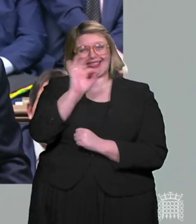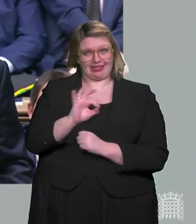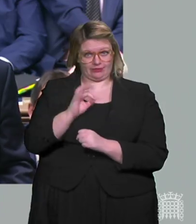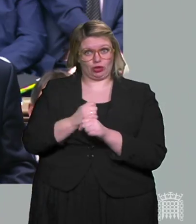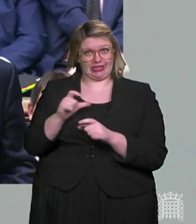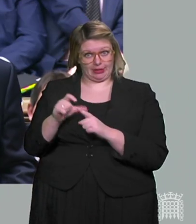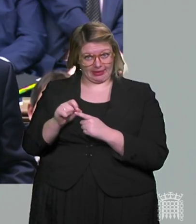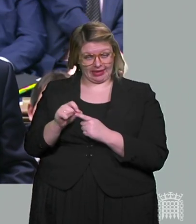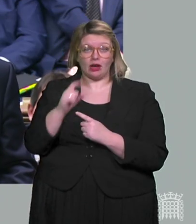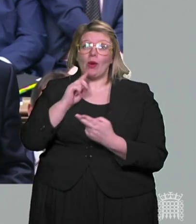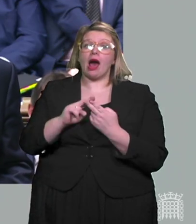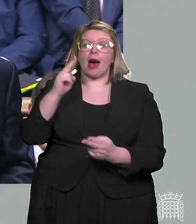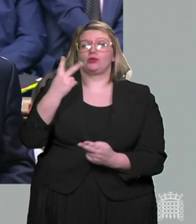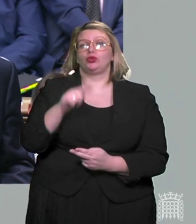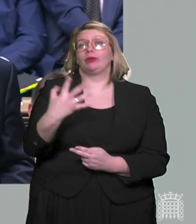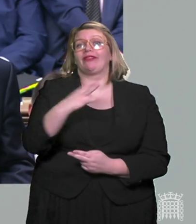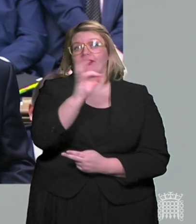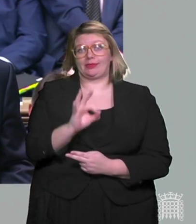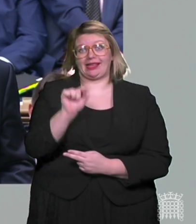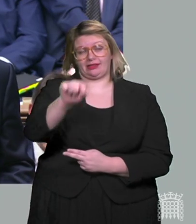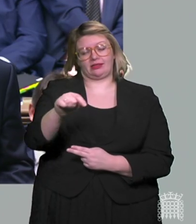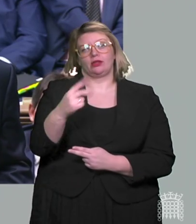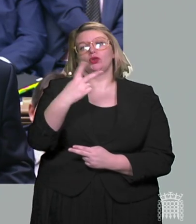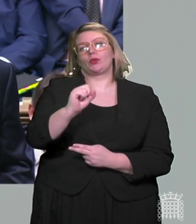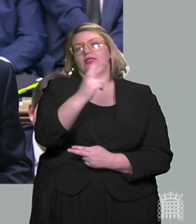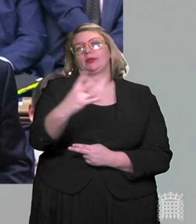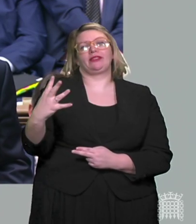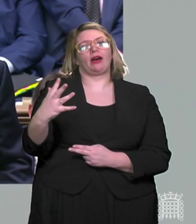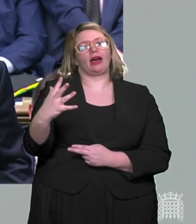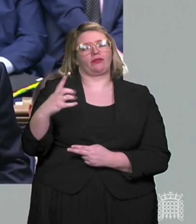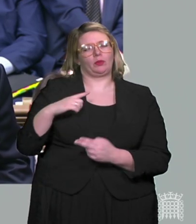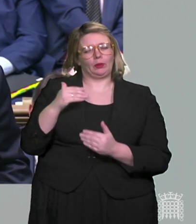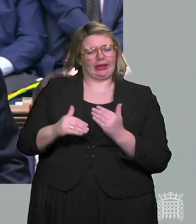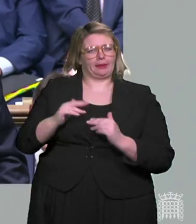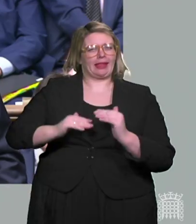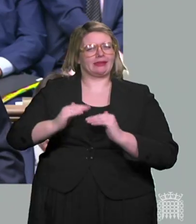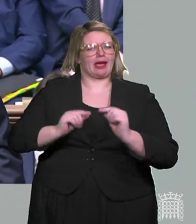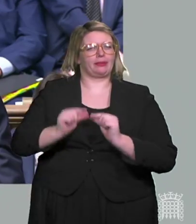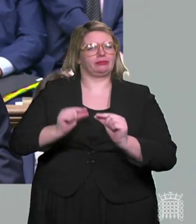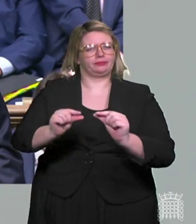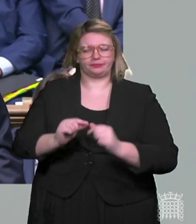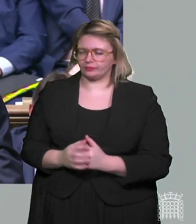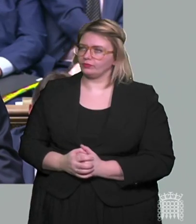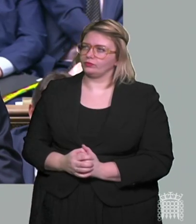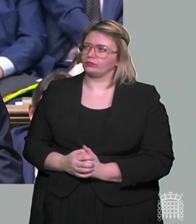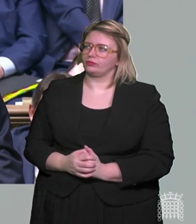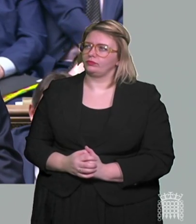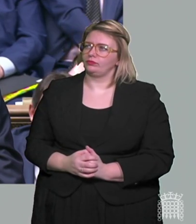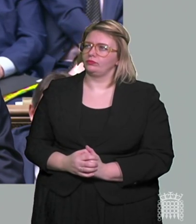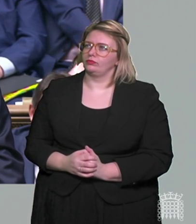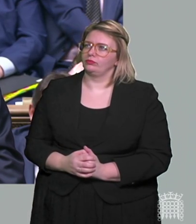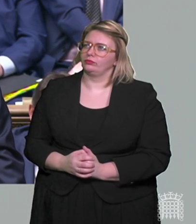raise that to 2.5% as soon as fiscal and economic circumstances allow.